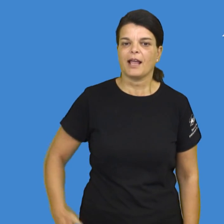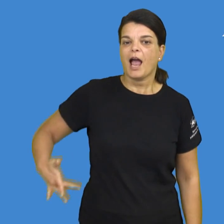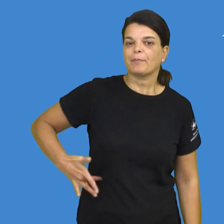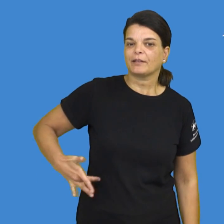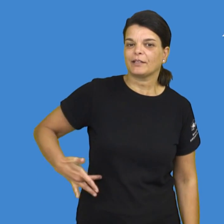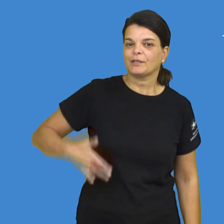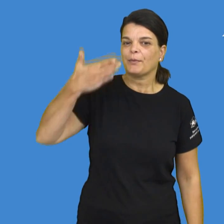hígado